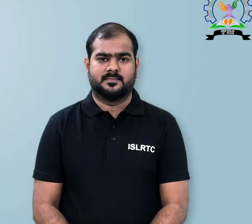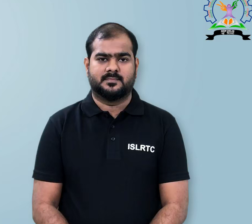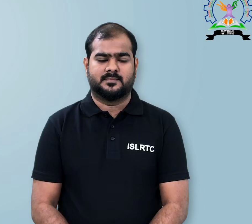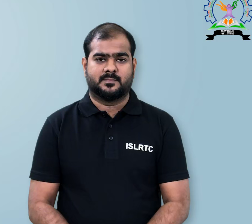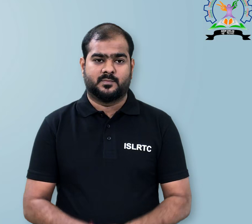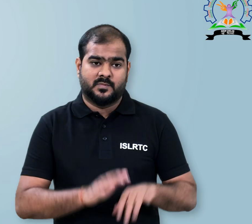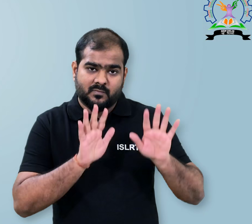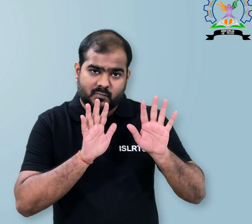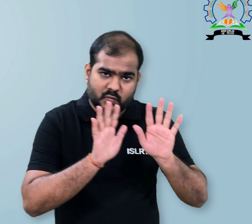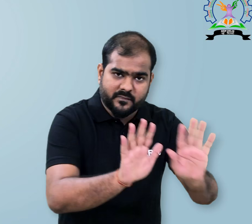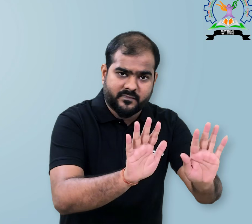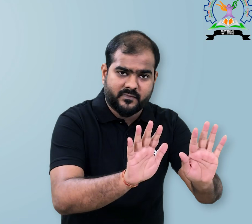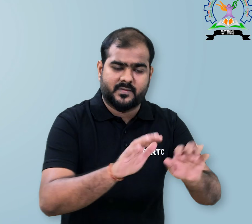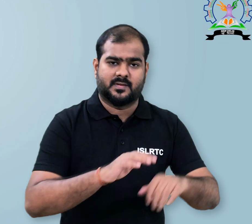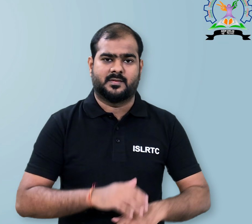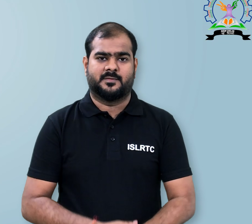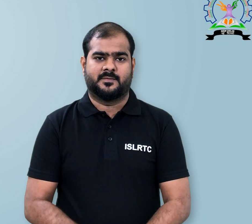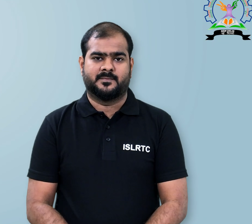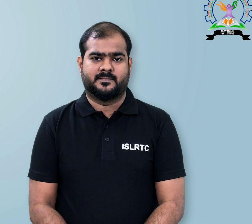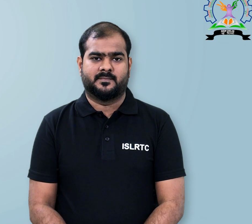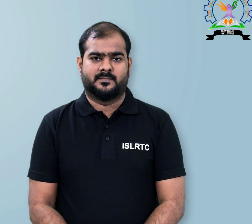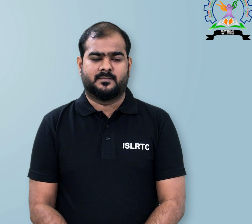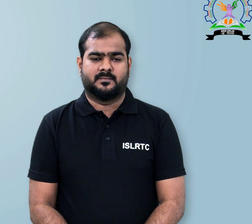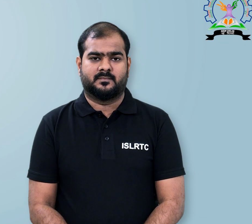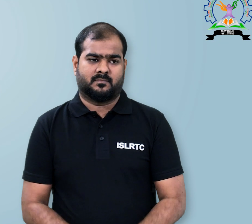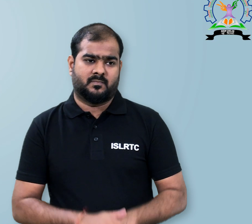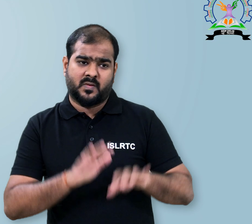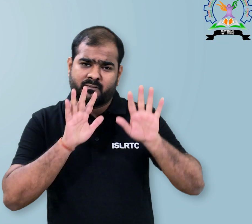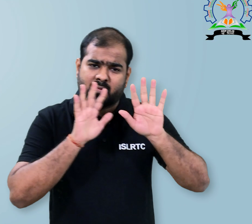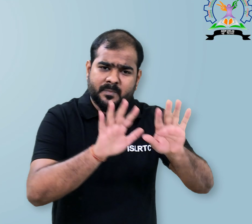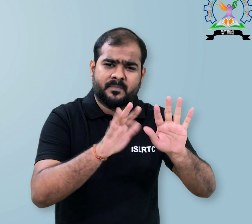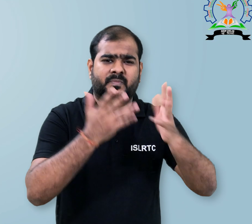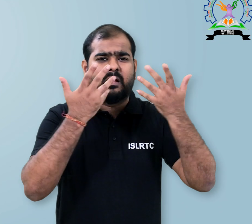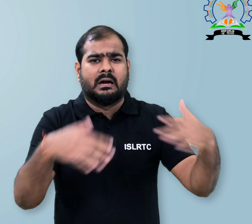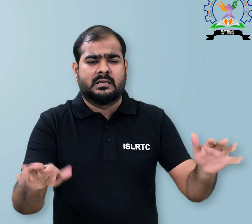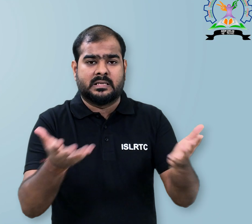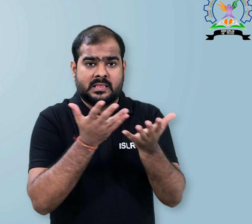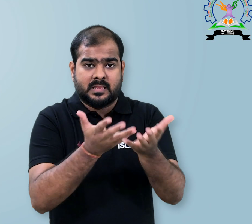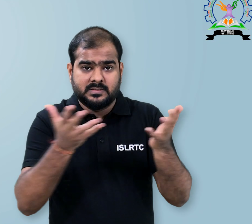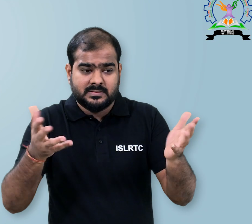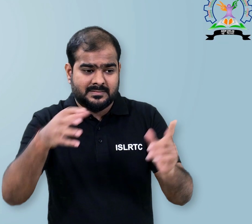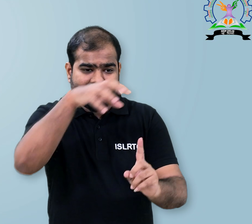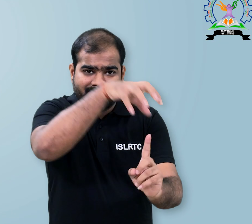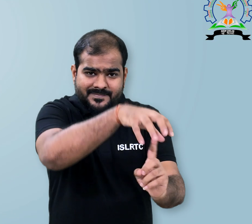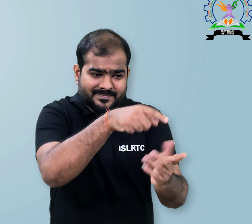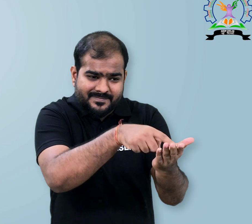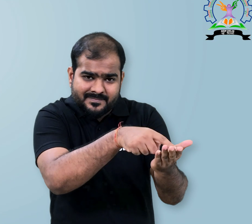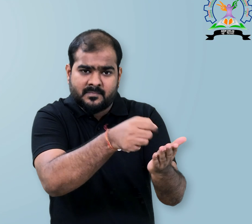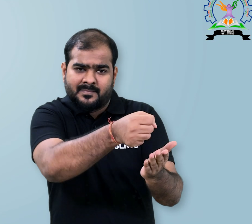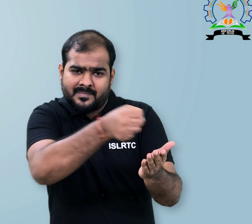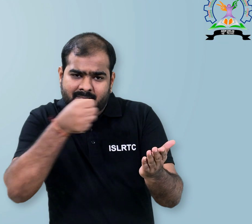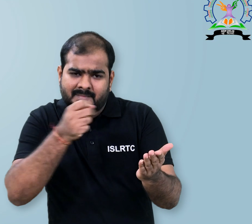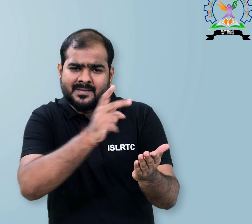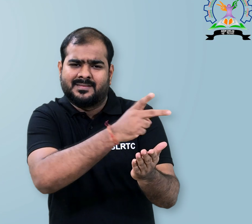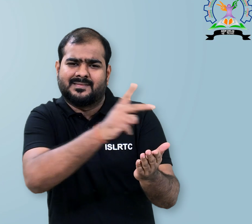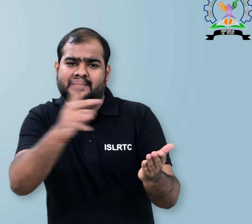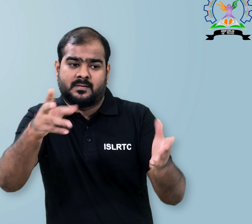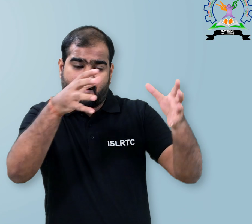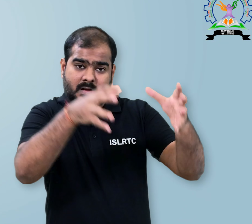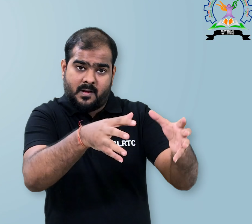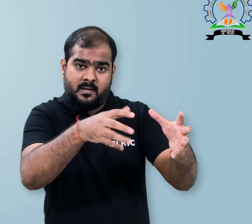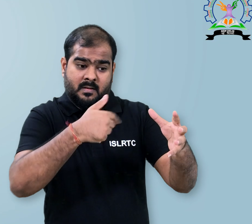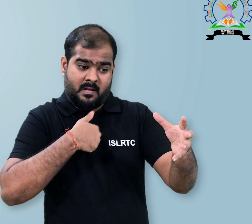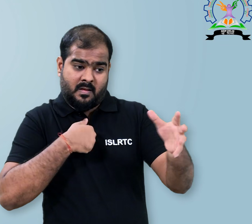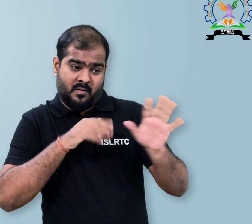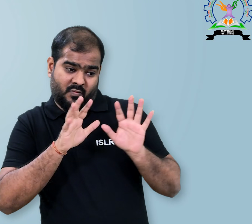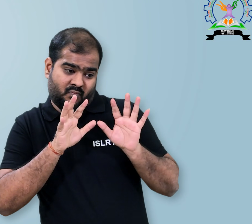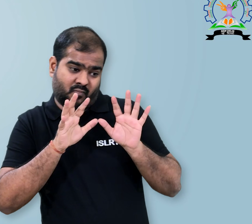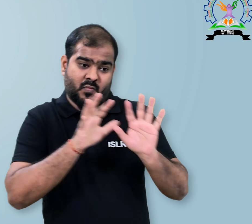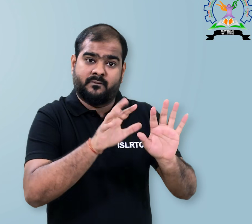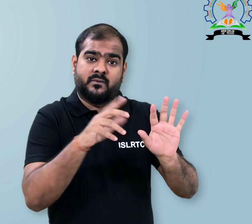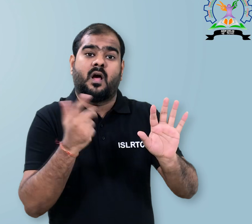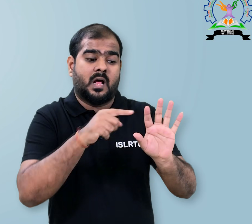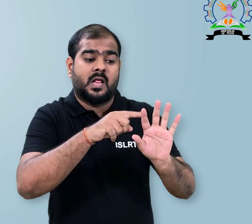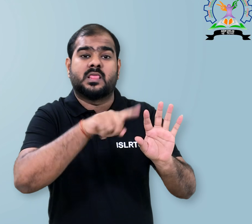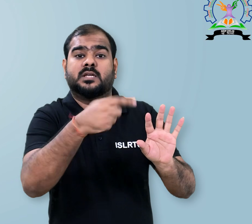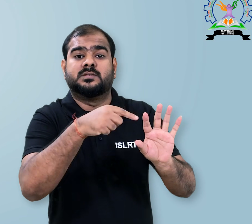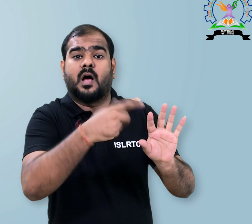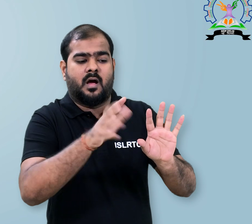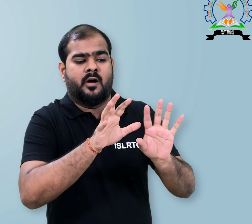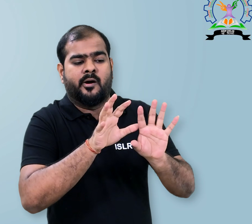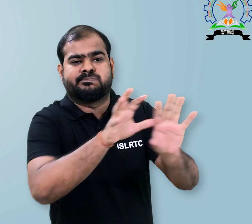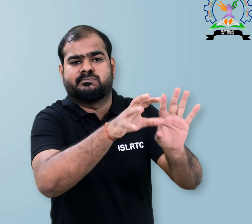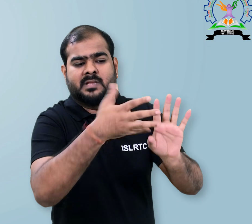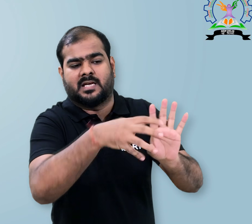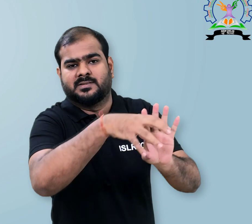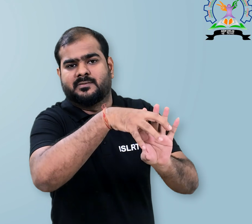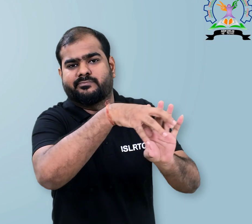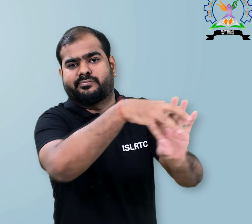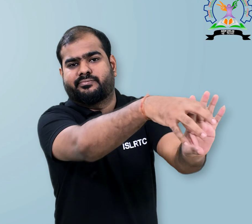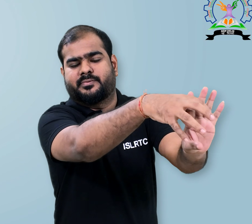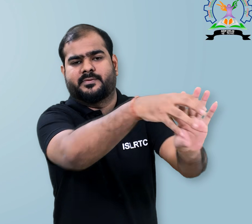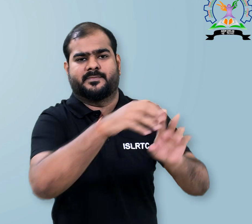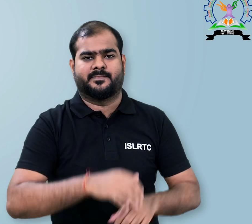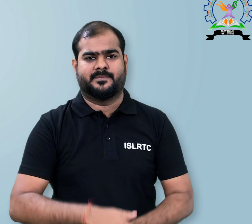Push Push is defined as the force that is responsible for an object moving from the state of rest.